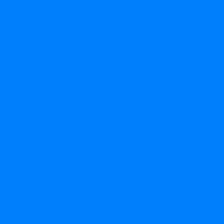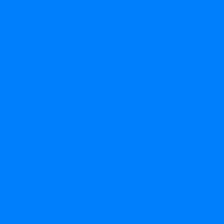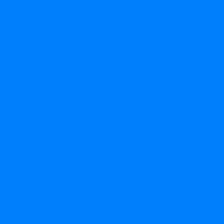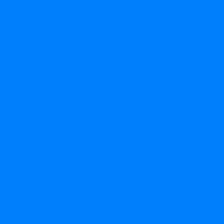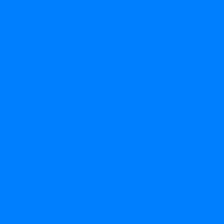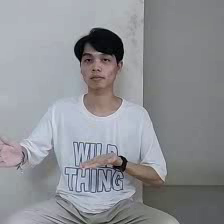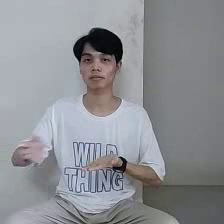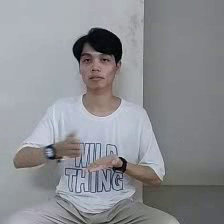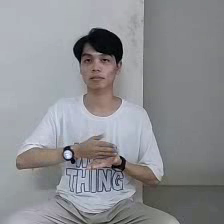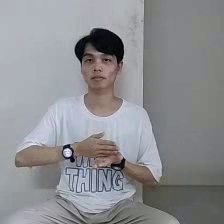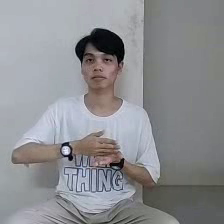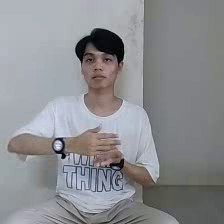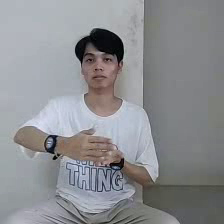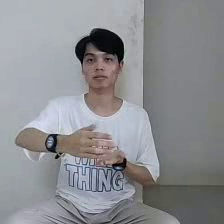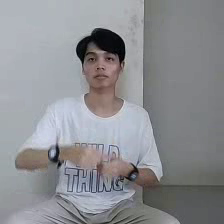San sẻ